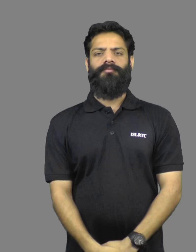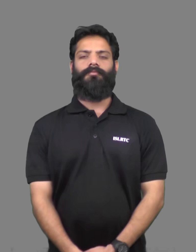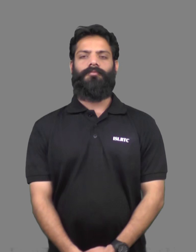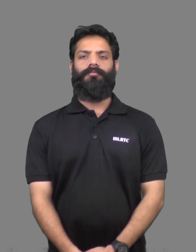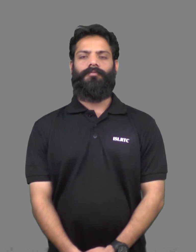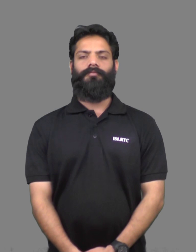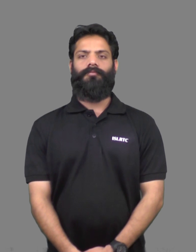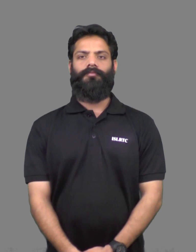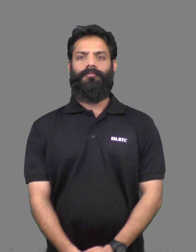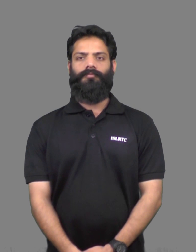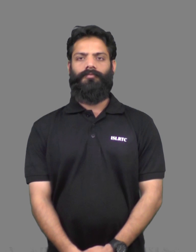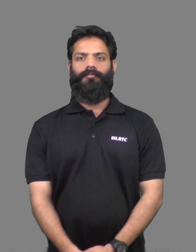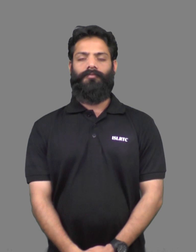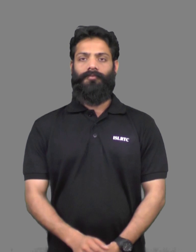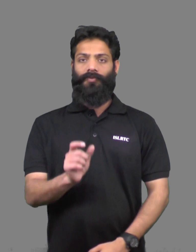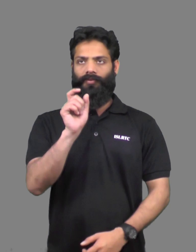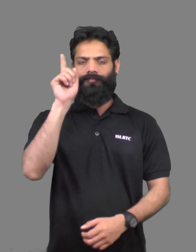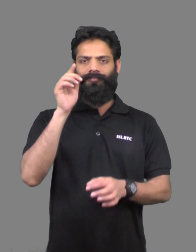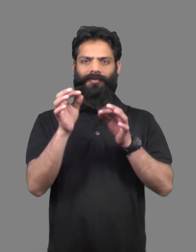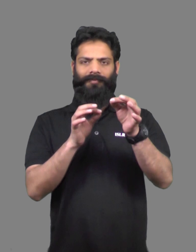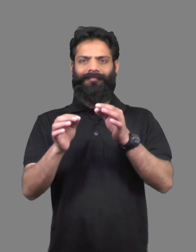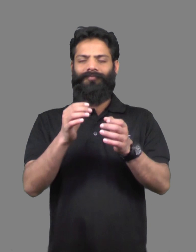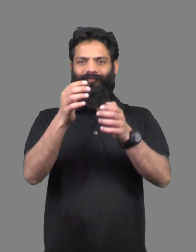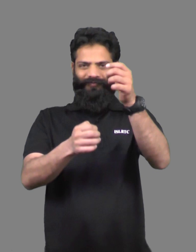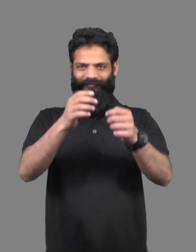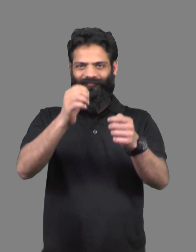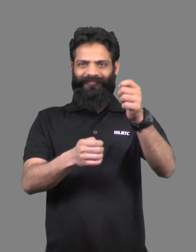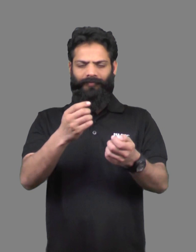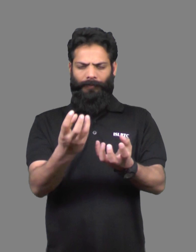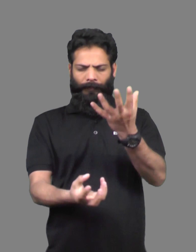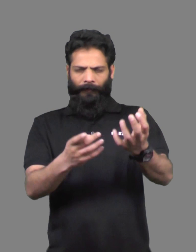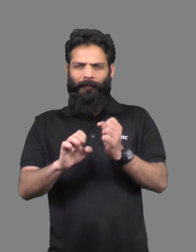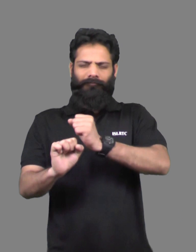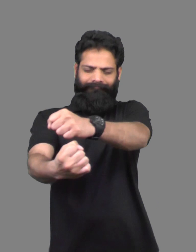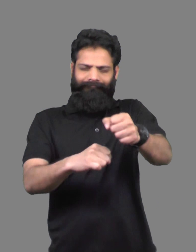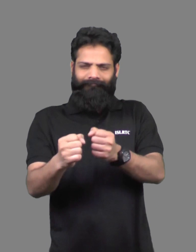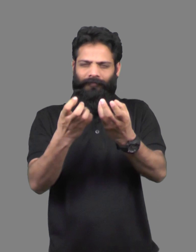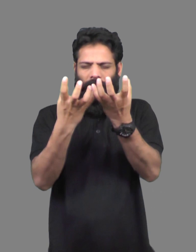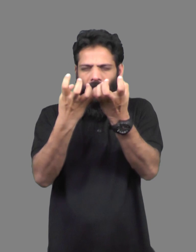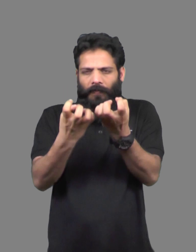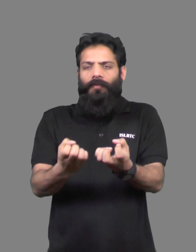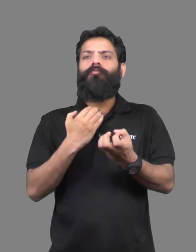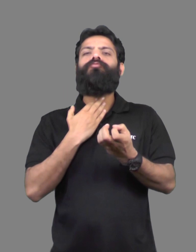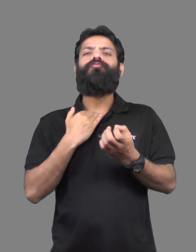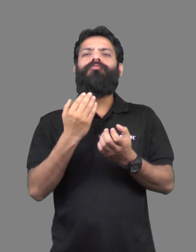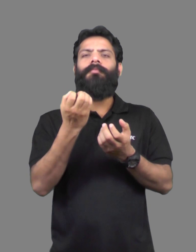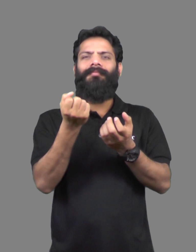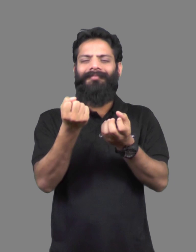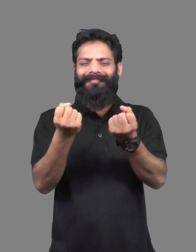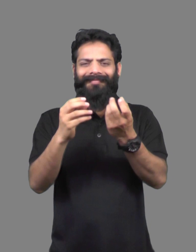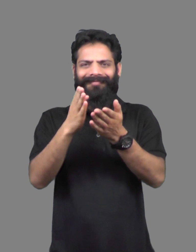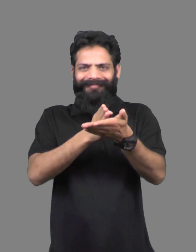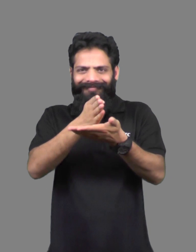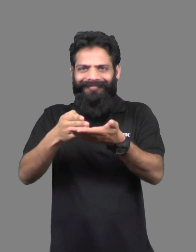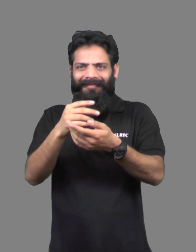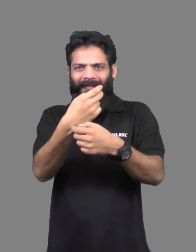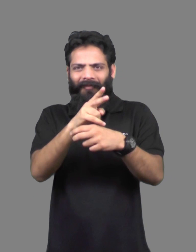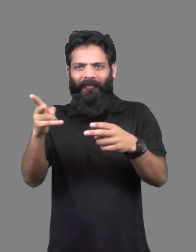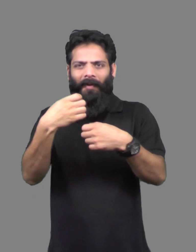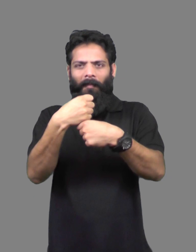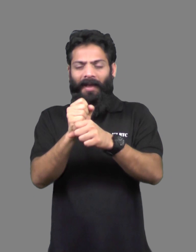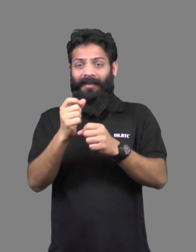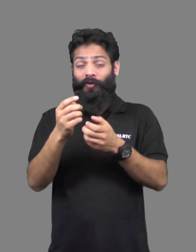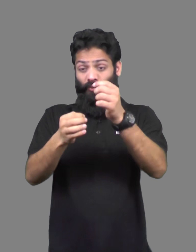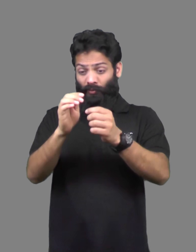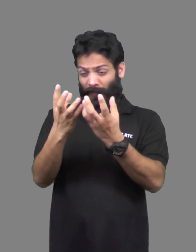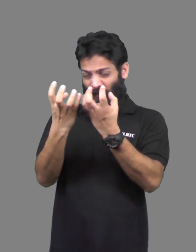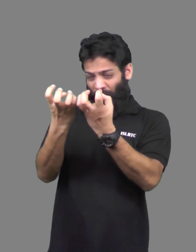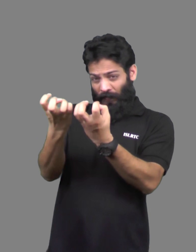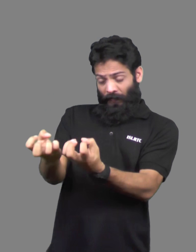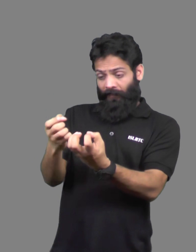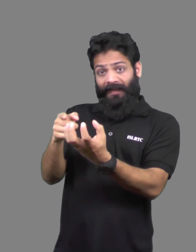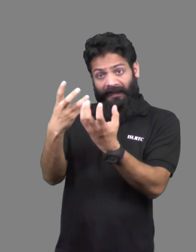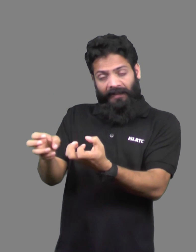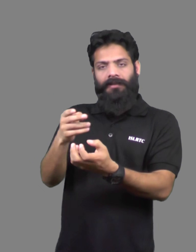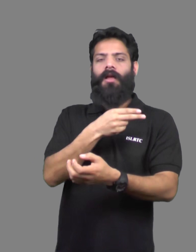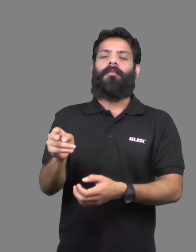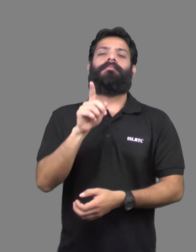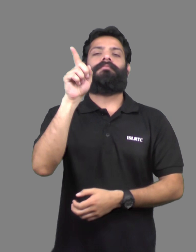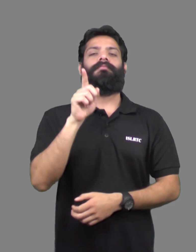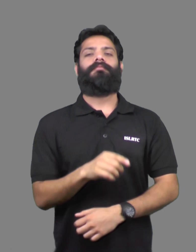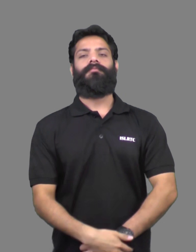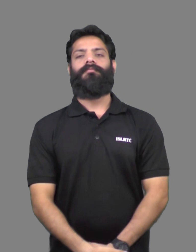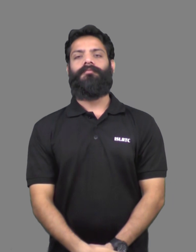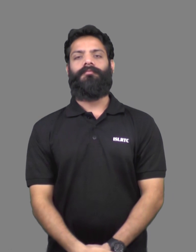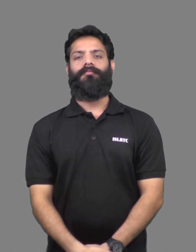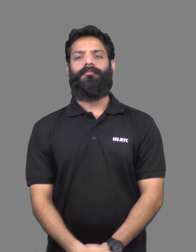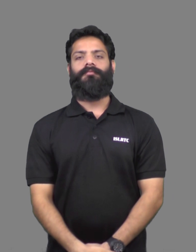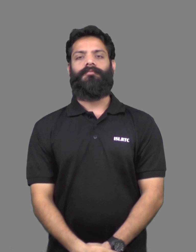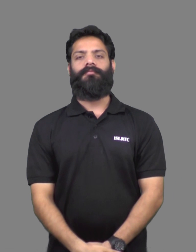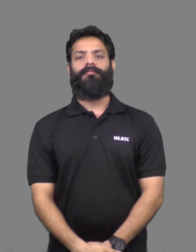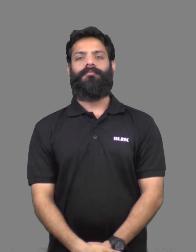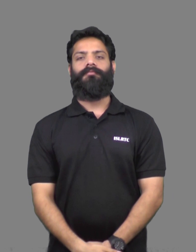Khoa or Mawa